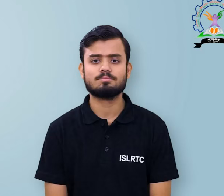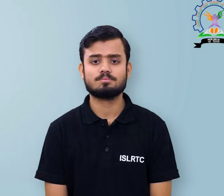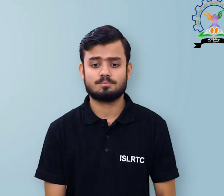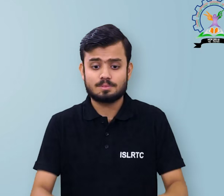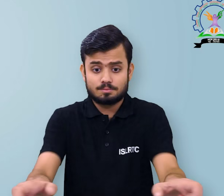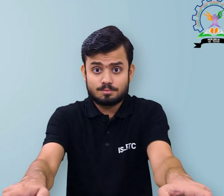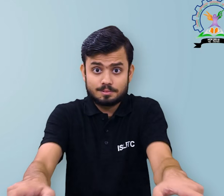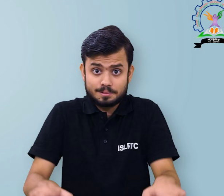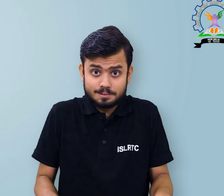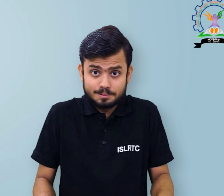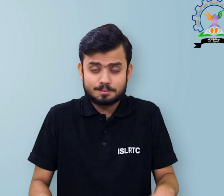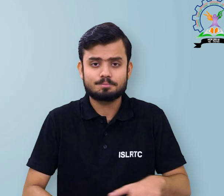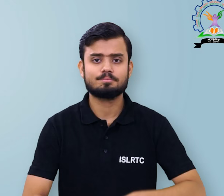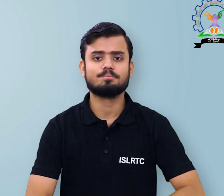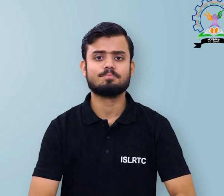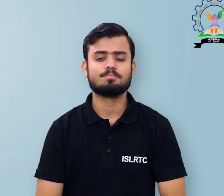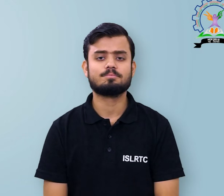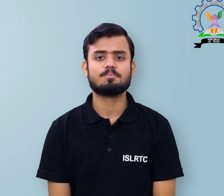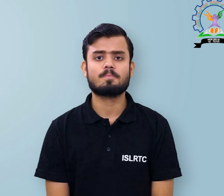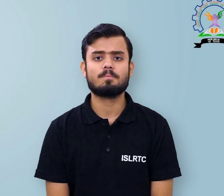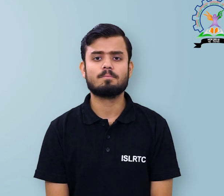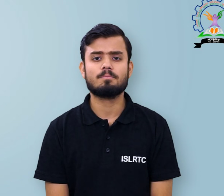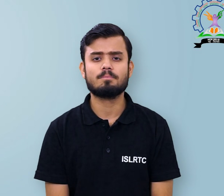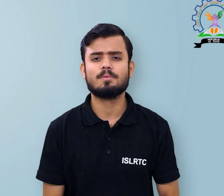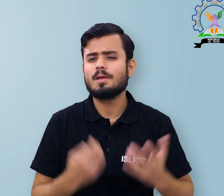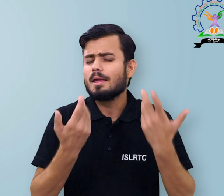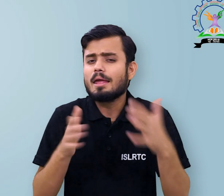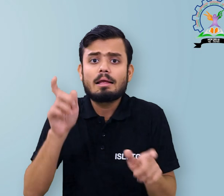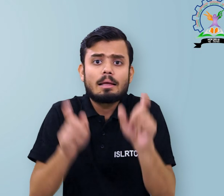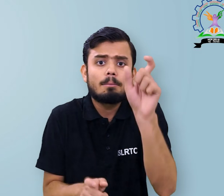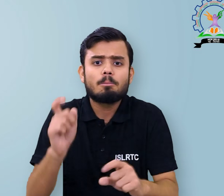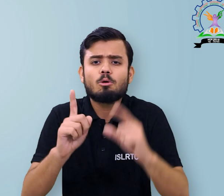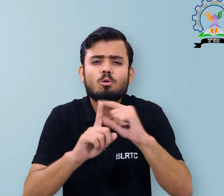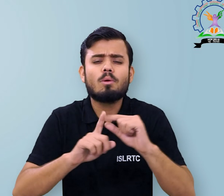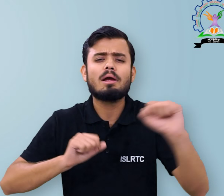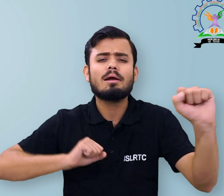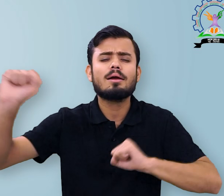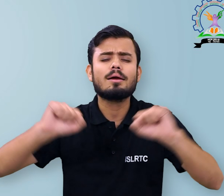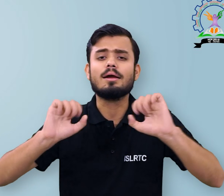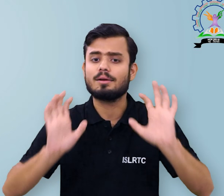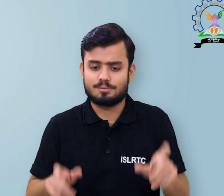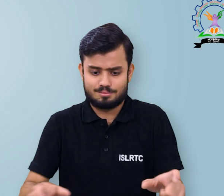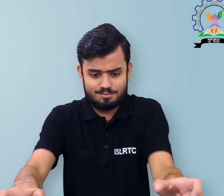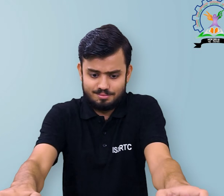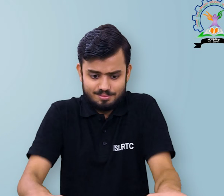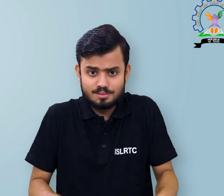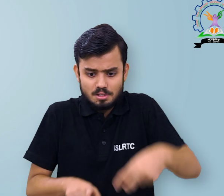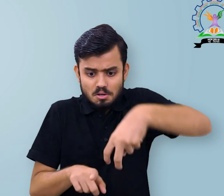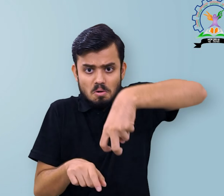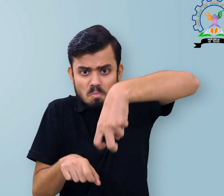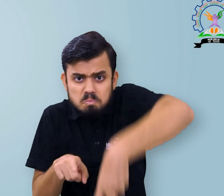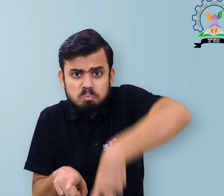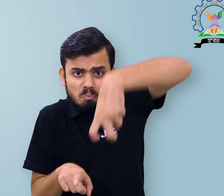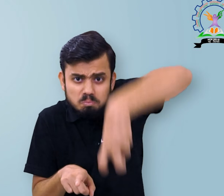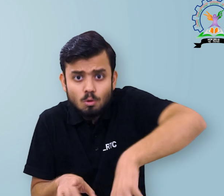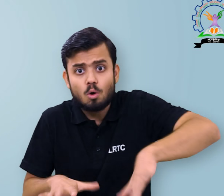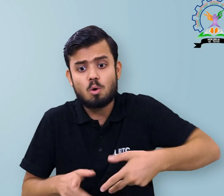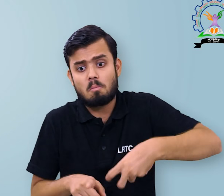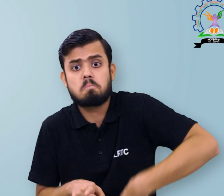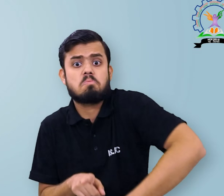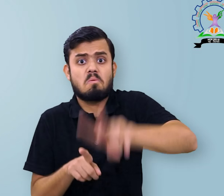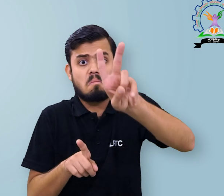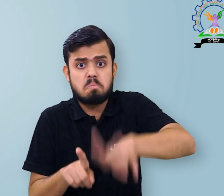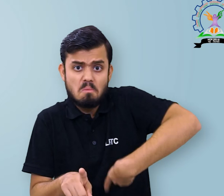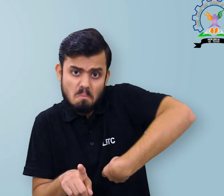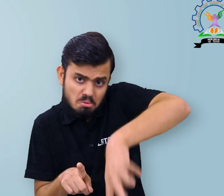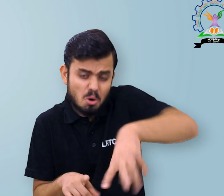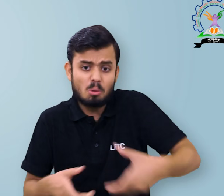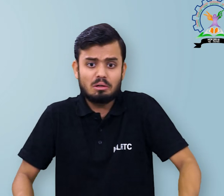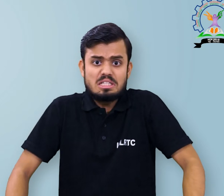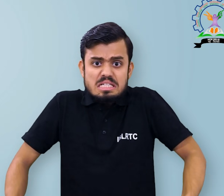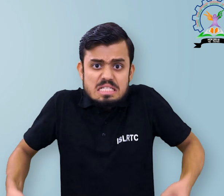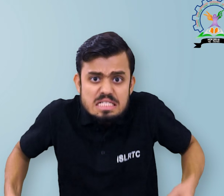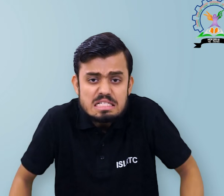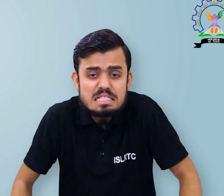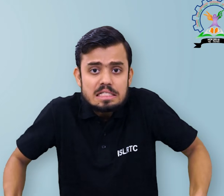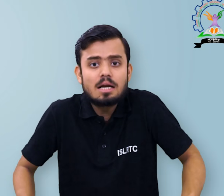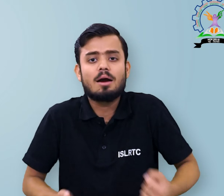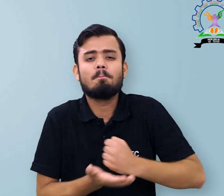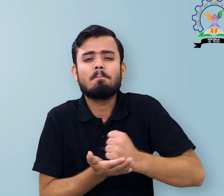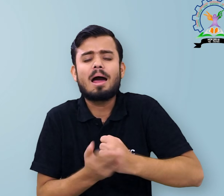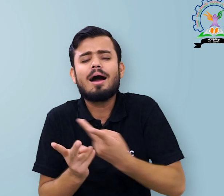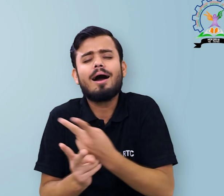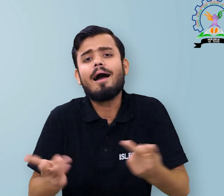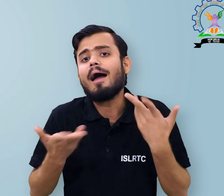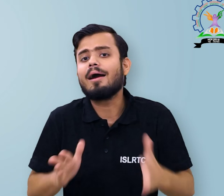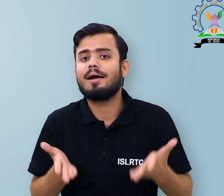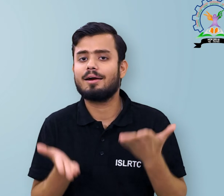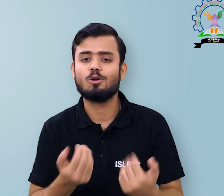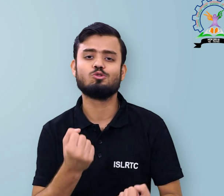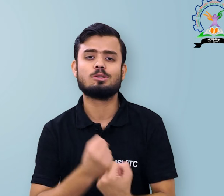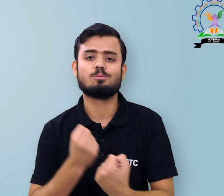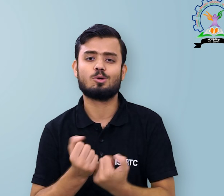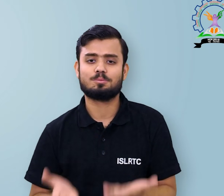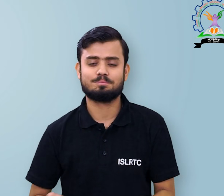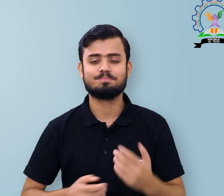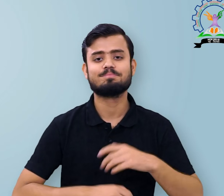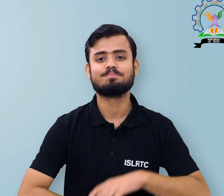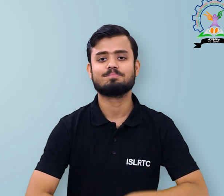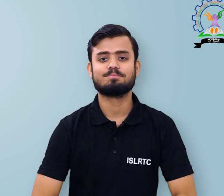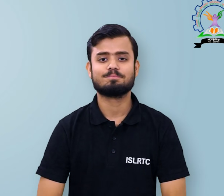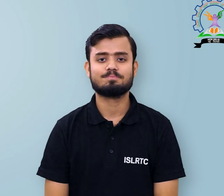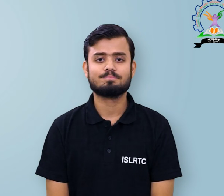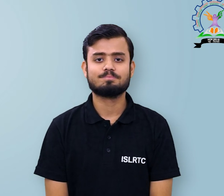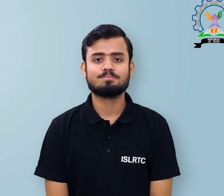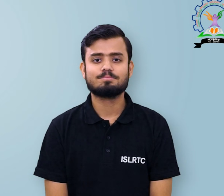Parallel Bar a pair of usually wooden bars supported horizontally above the floor at the same height or at different heights usually by a common base and used in gymnastics.